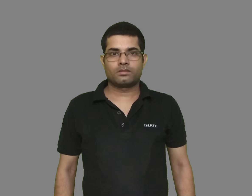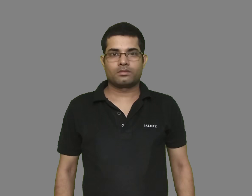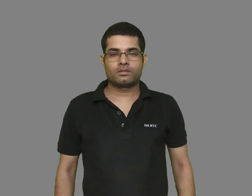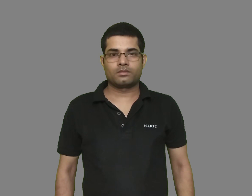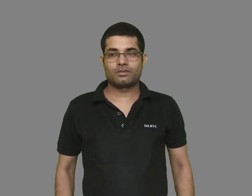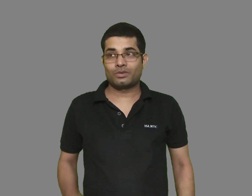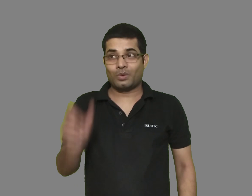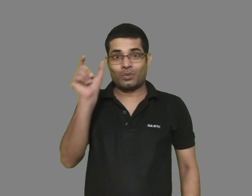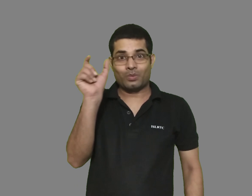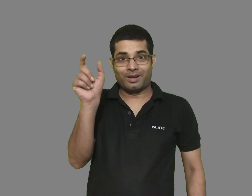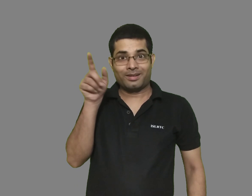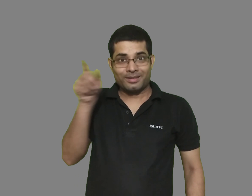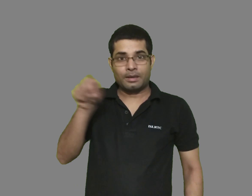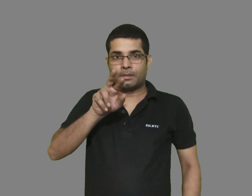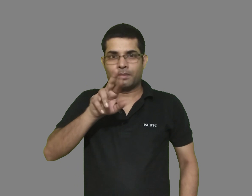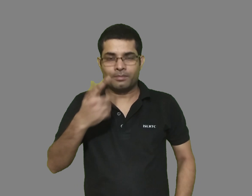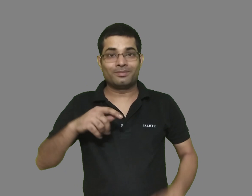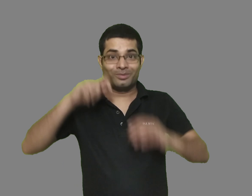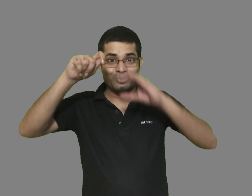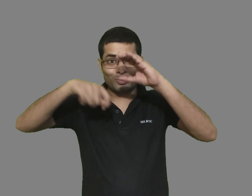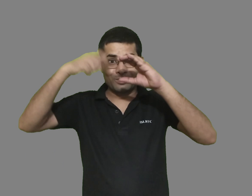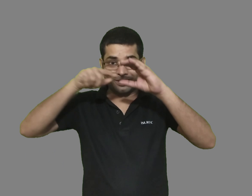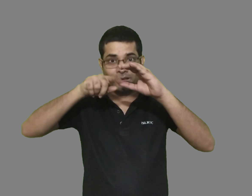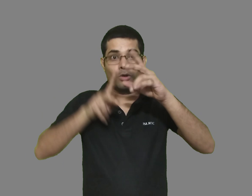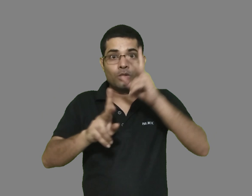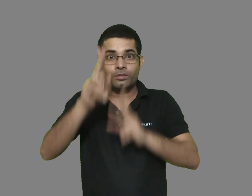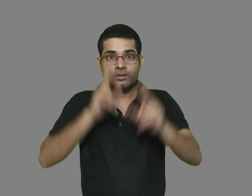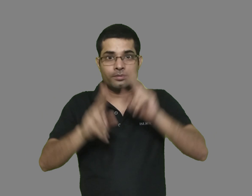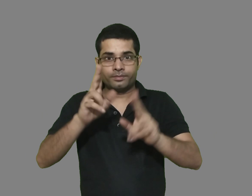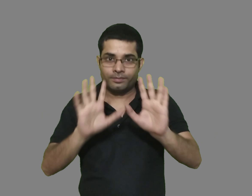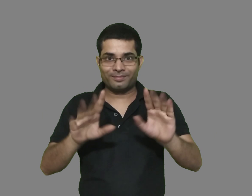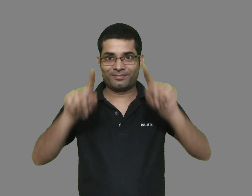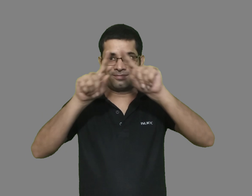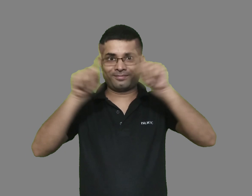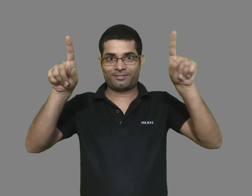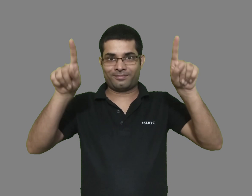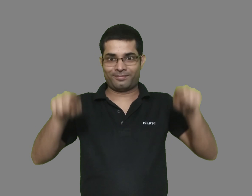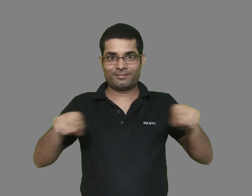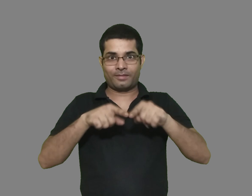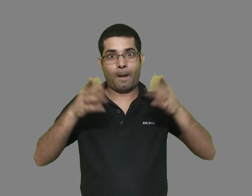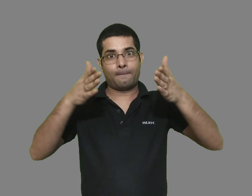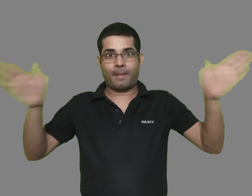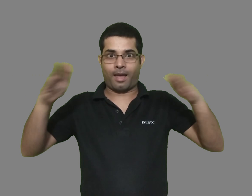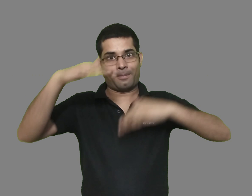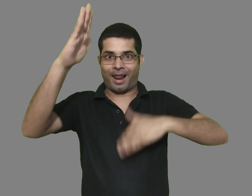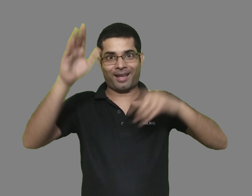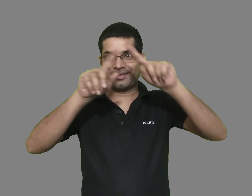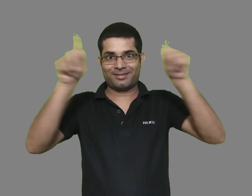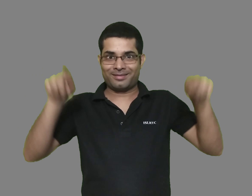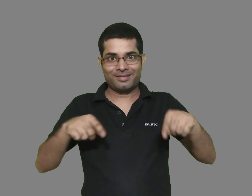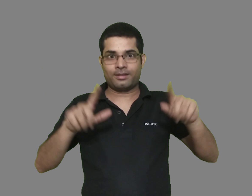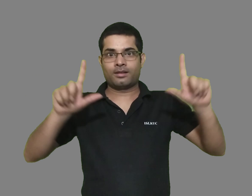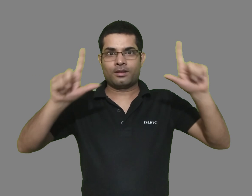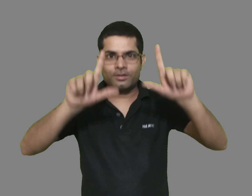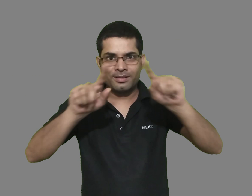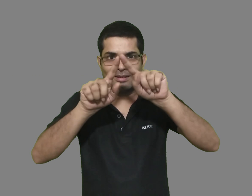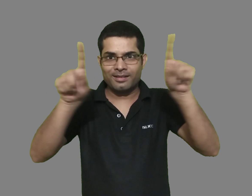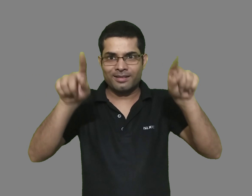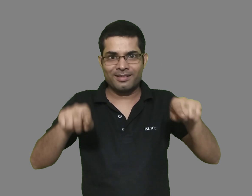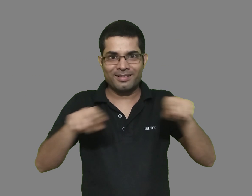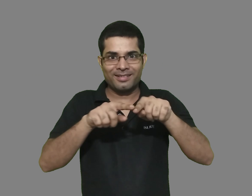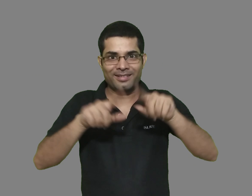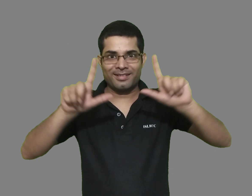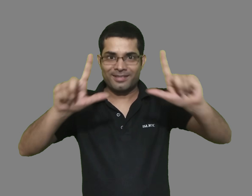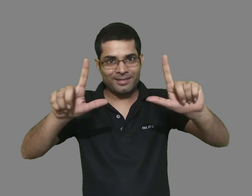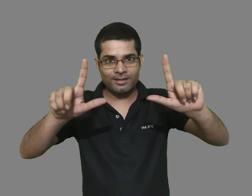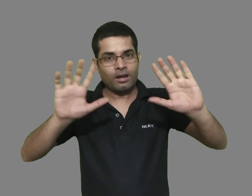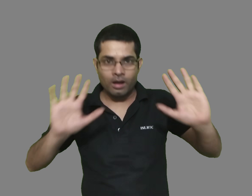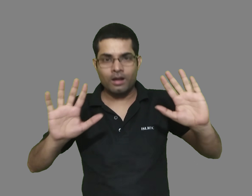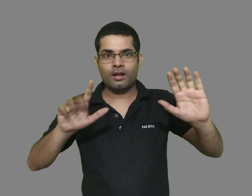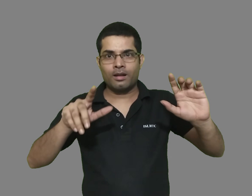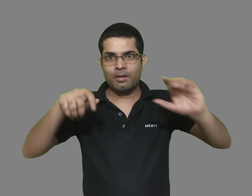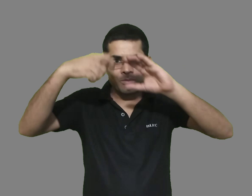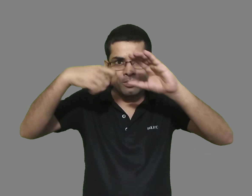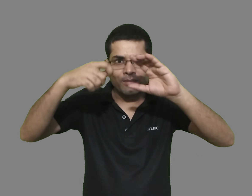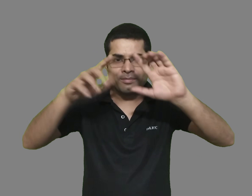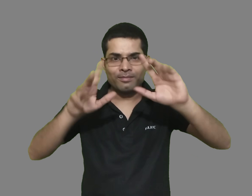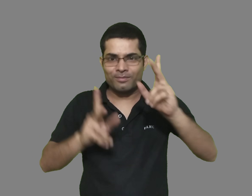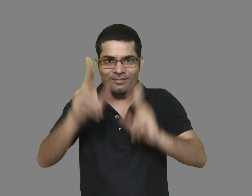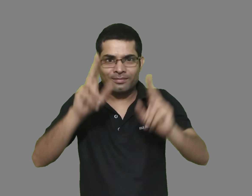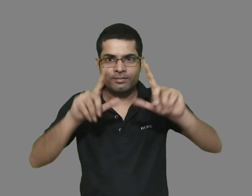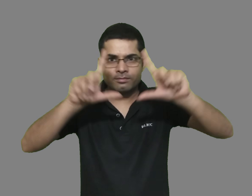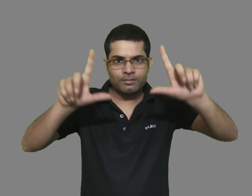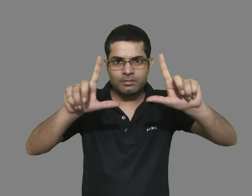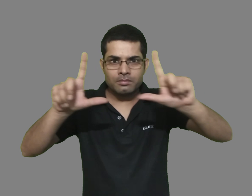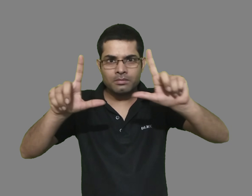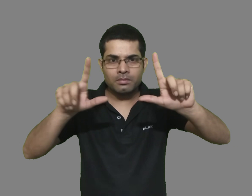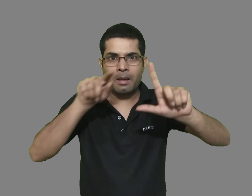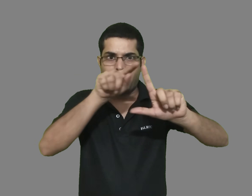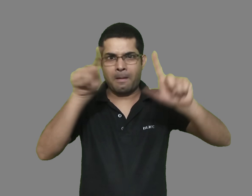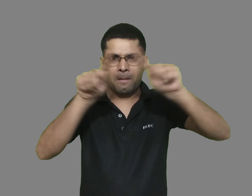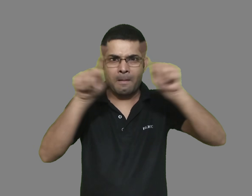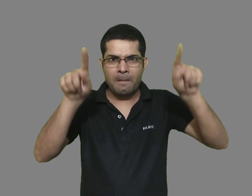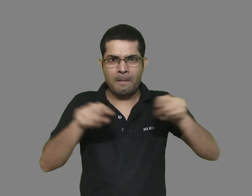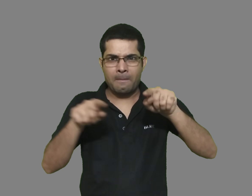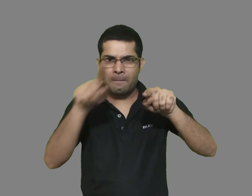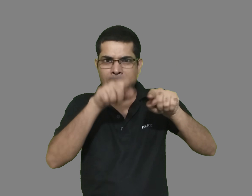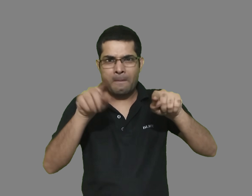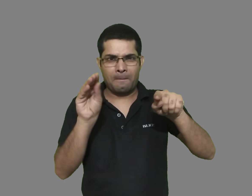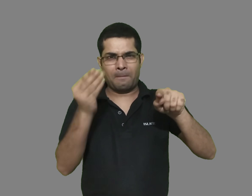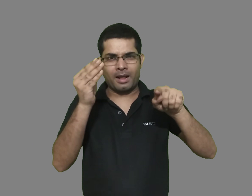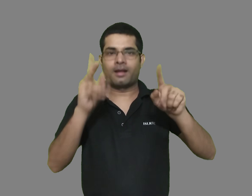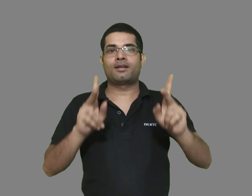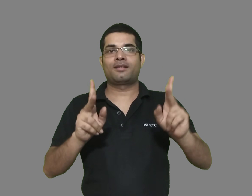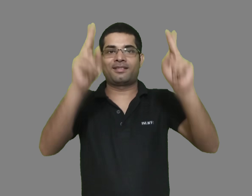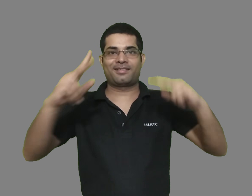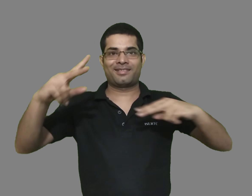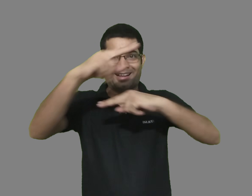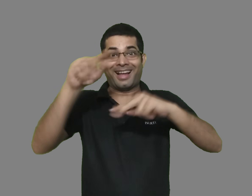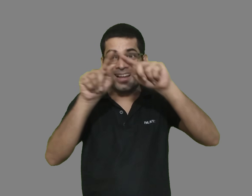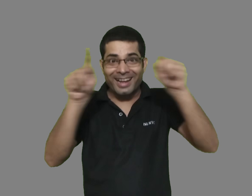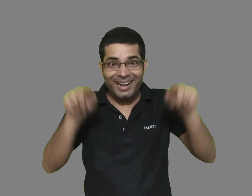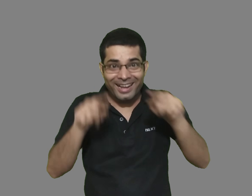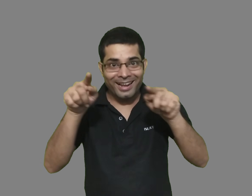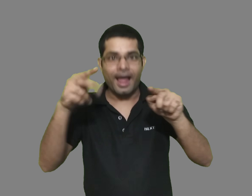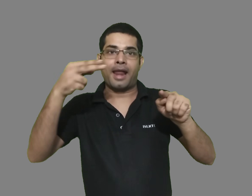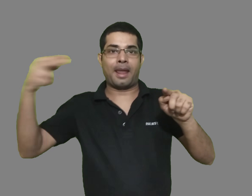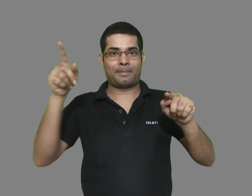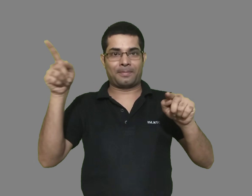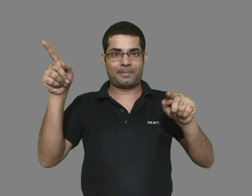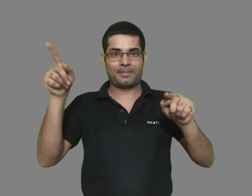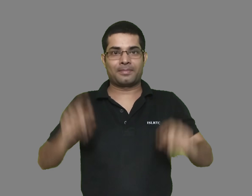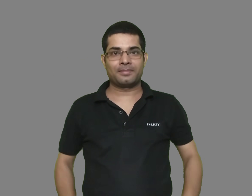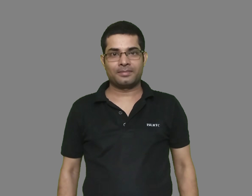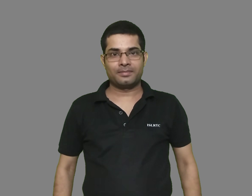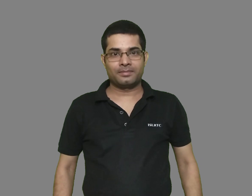Crop Factor